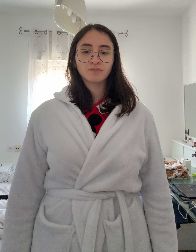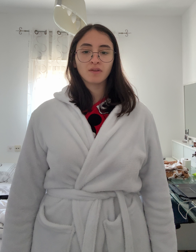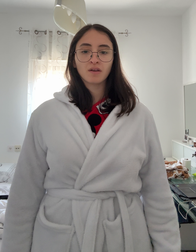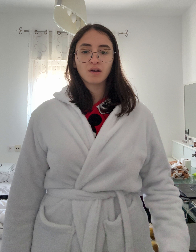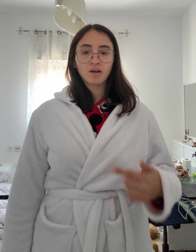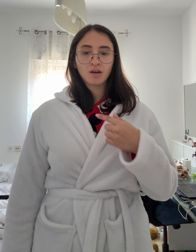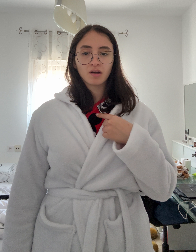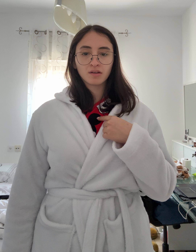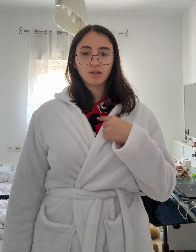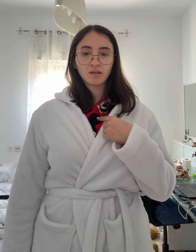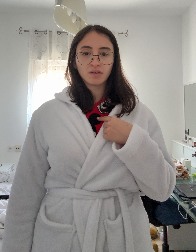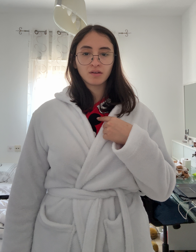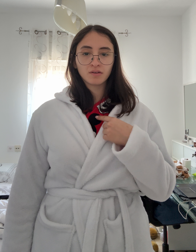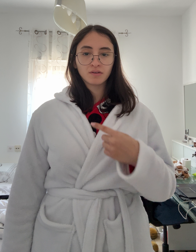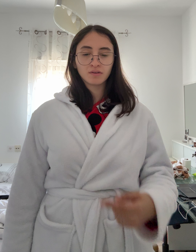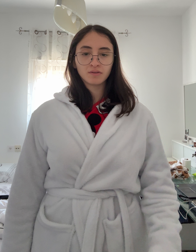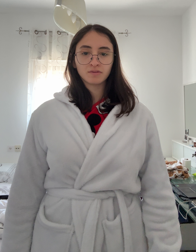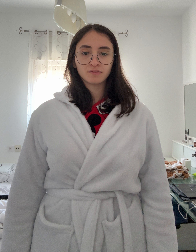אני